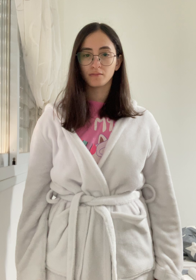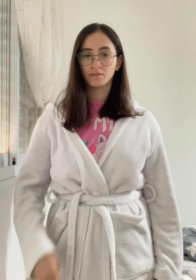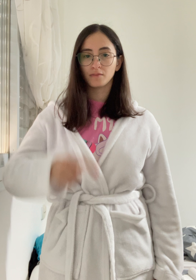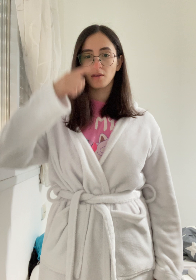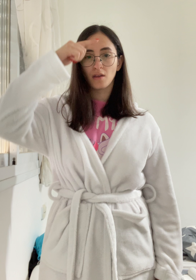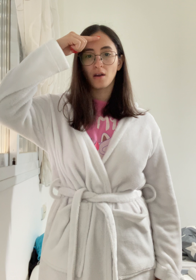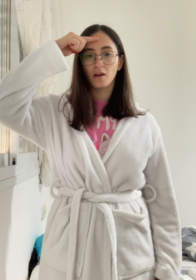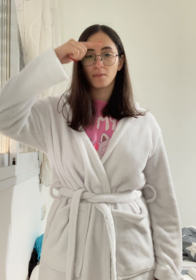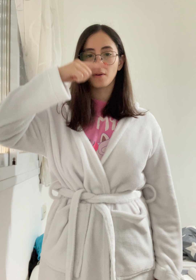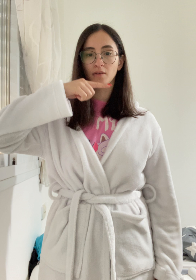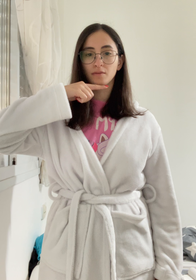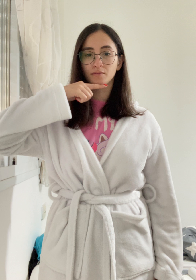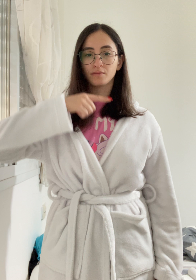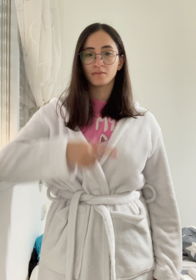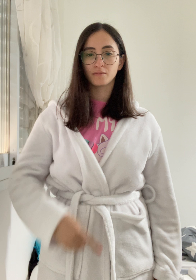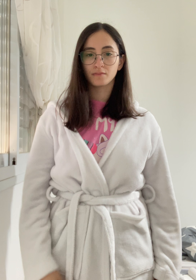אבא